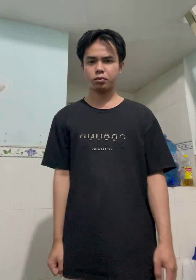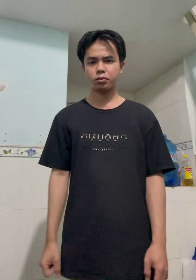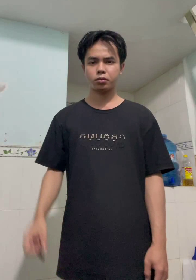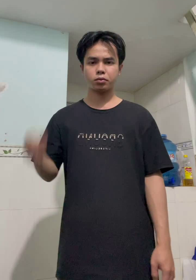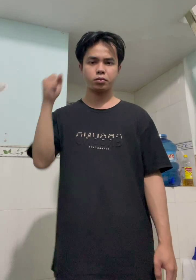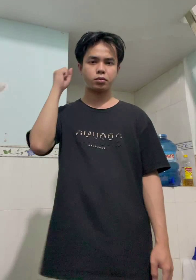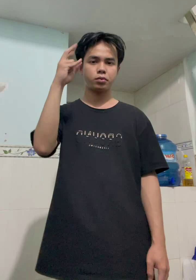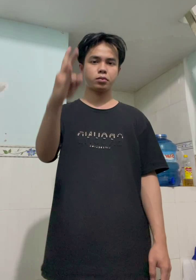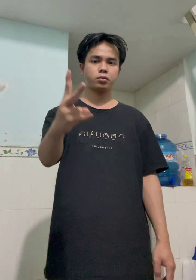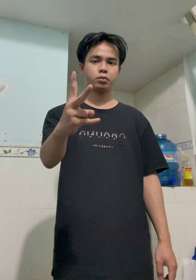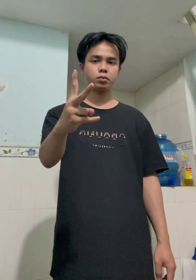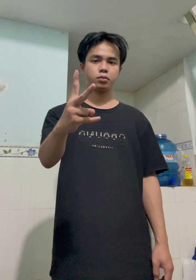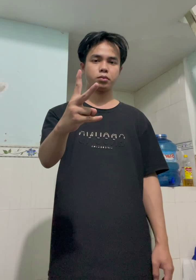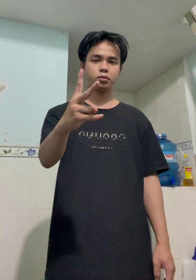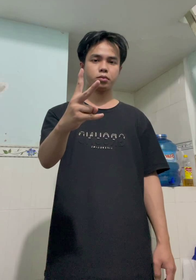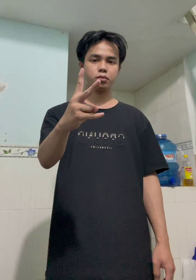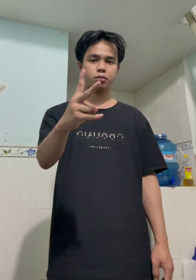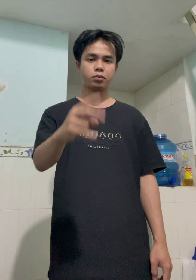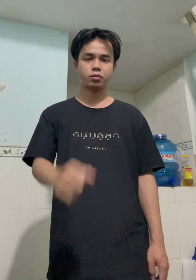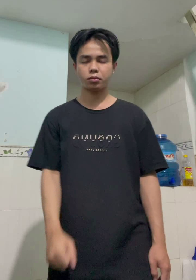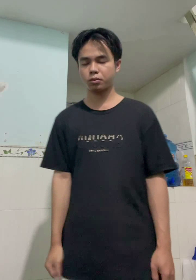h